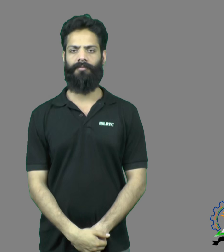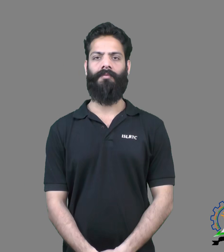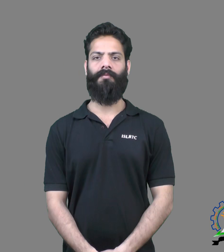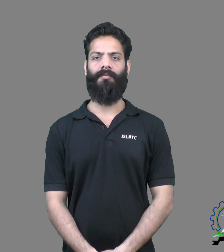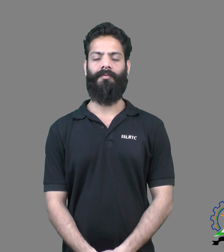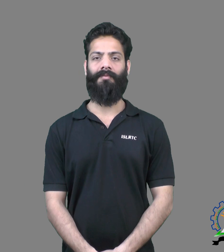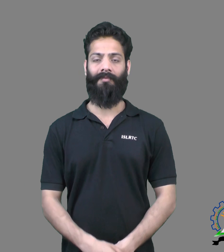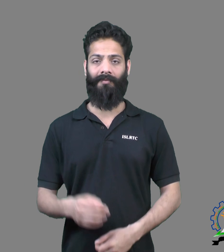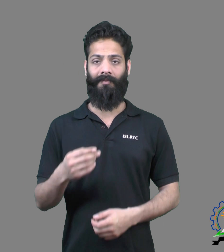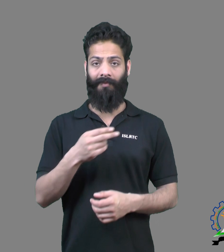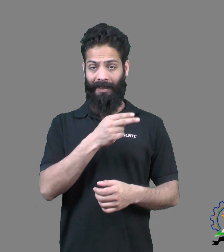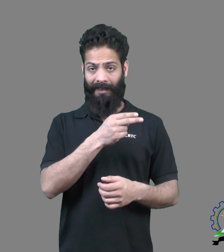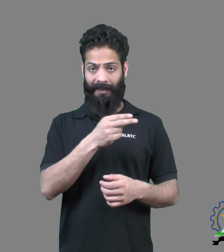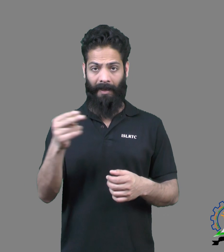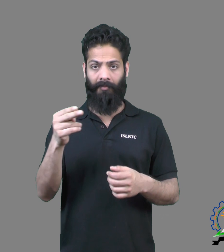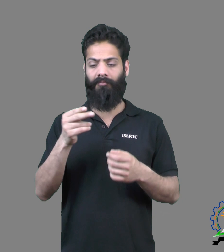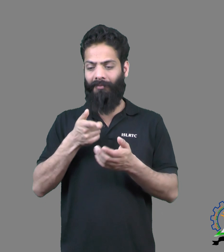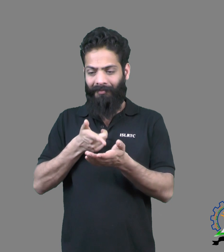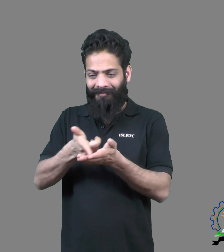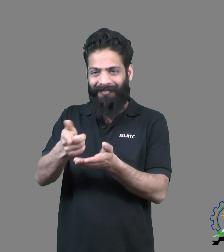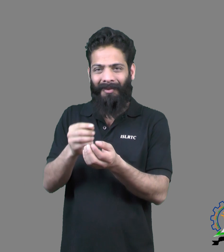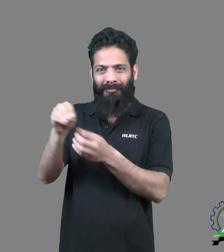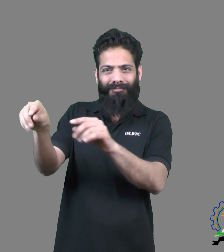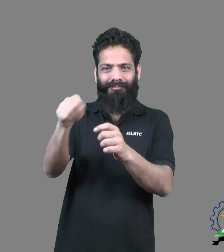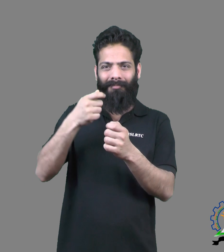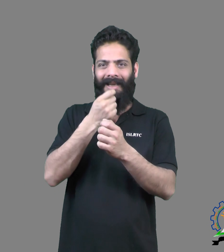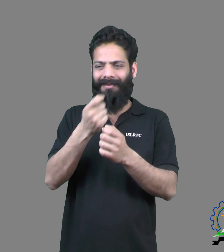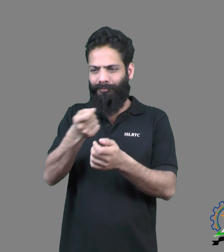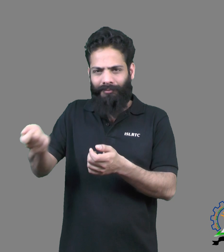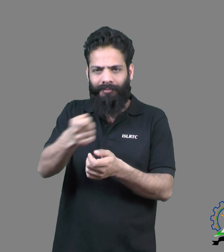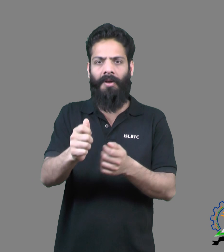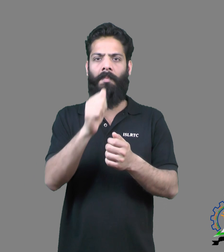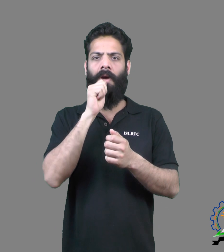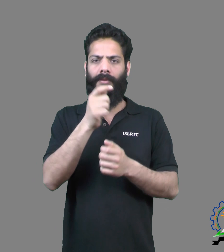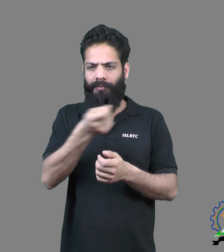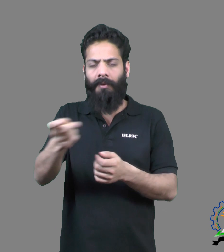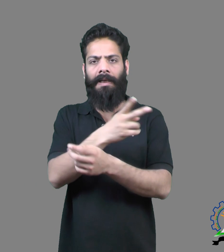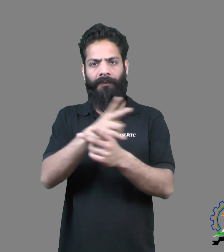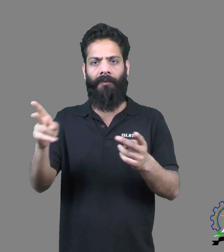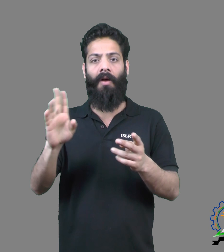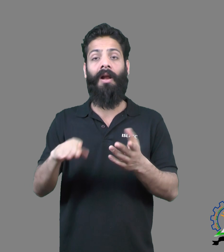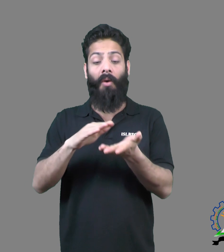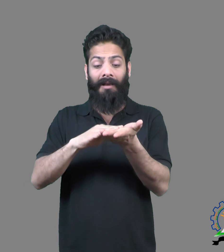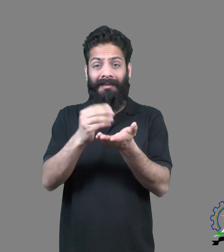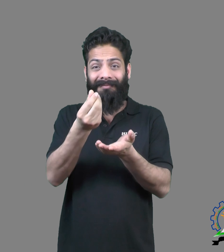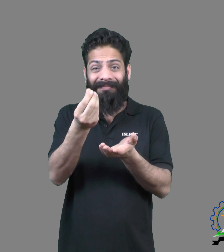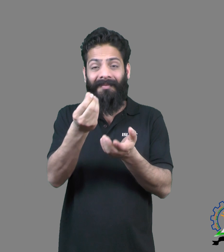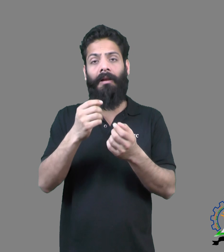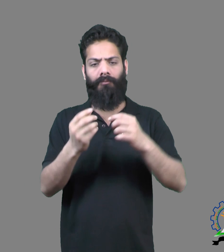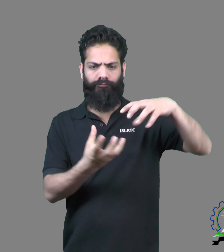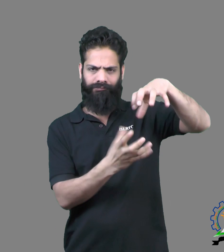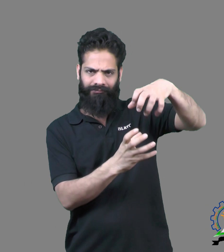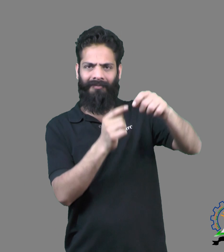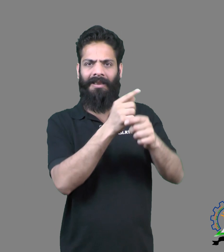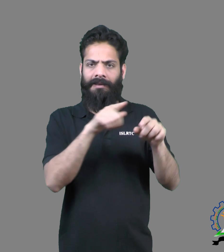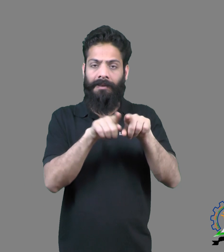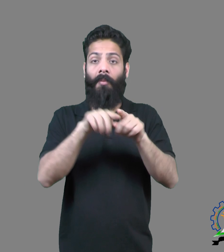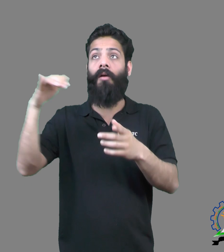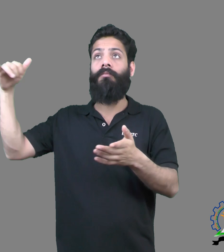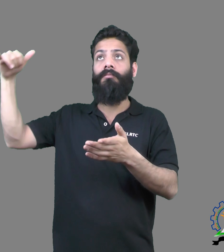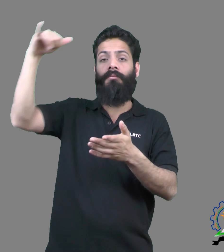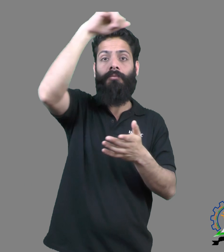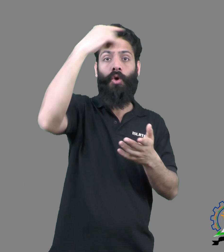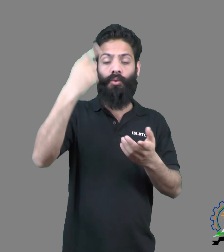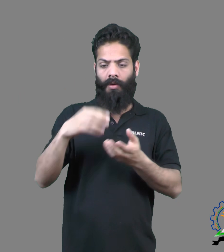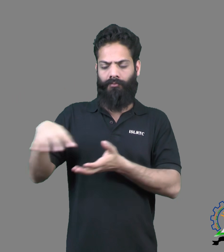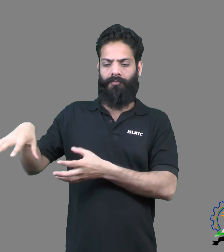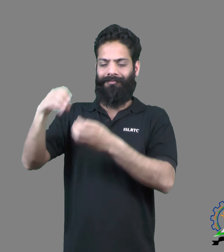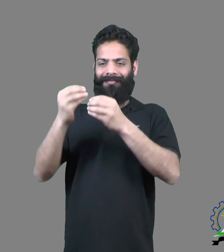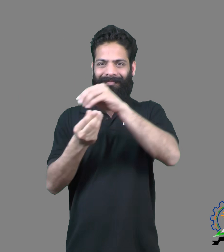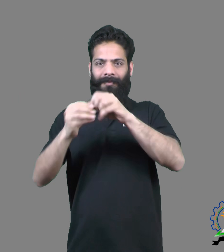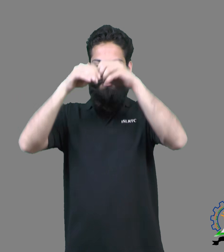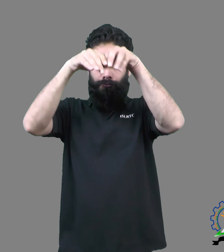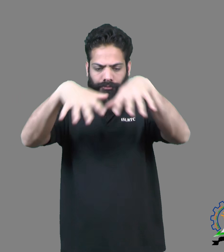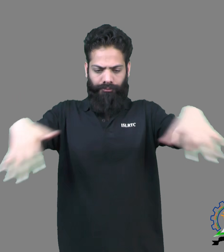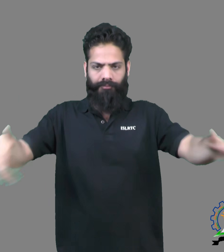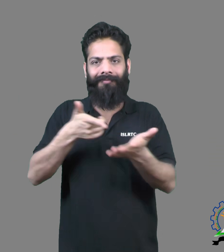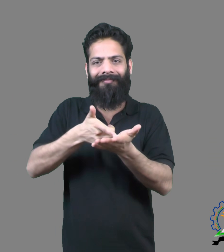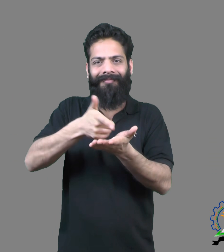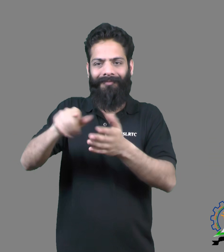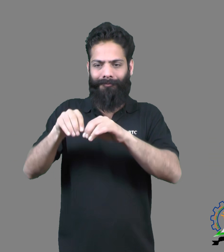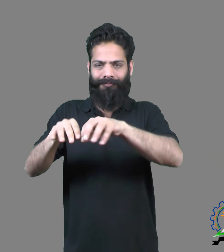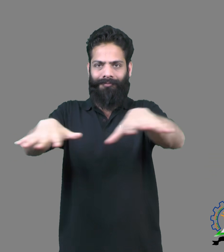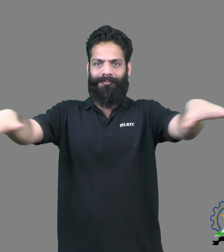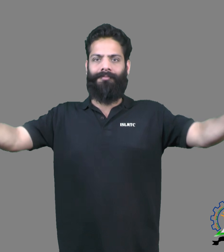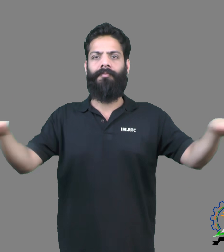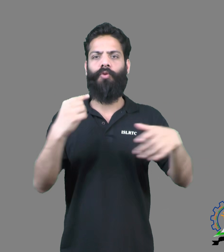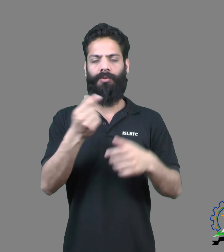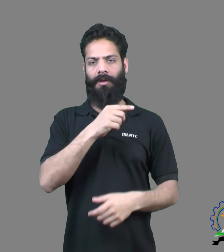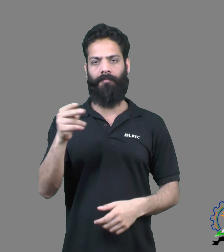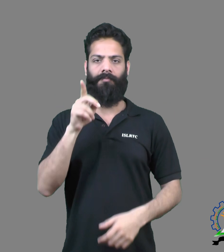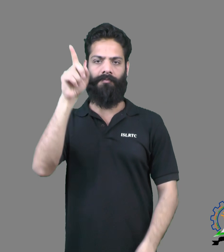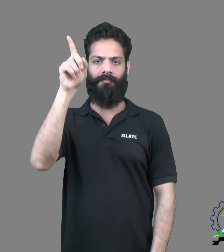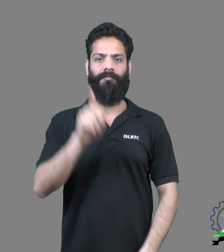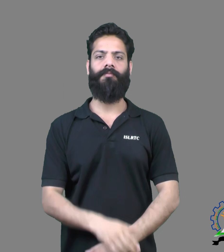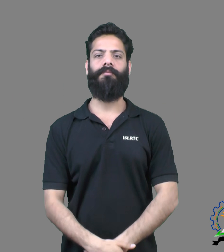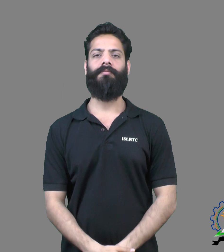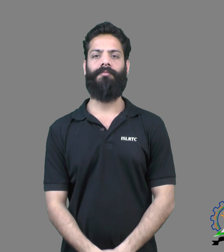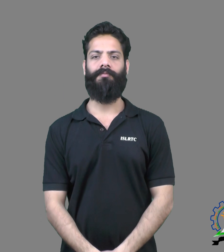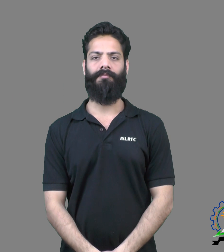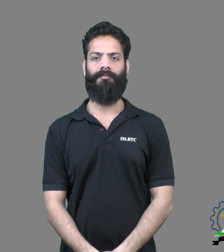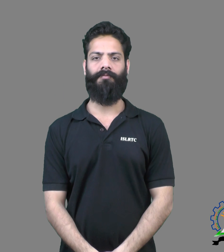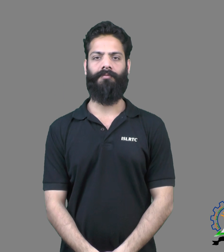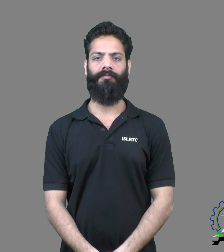Aeroplane duster